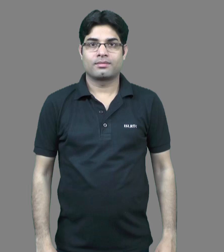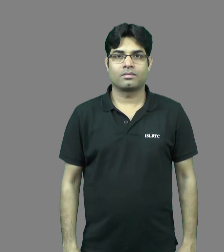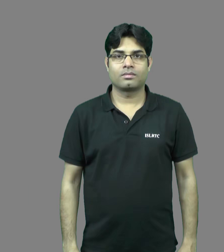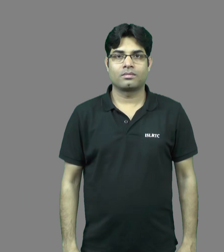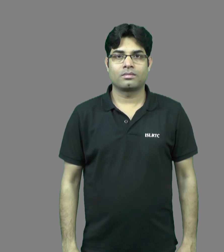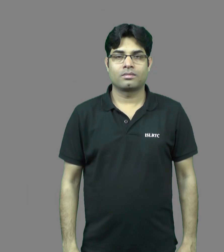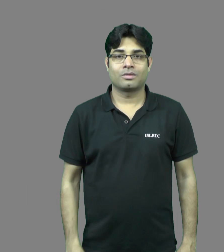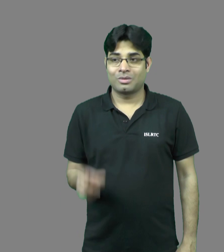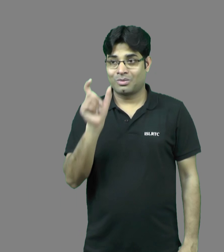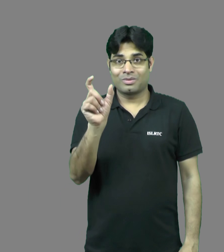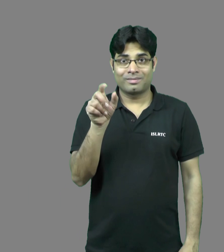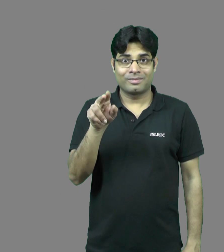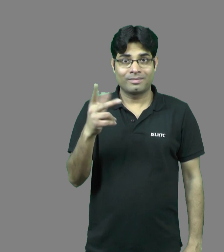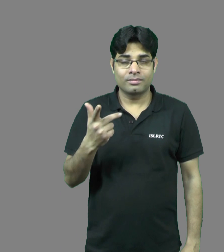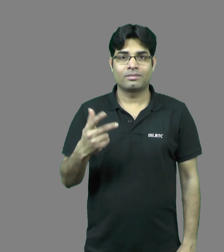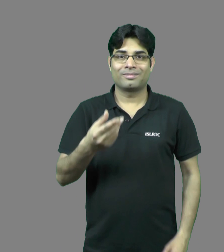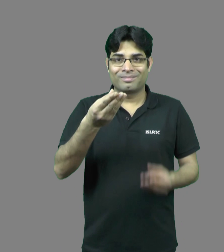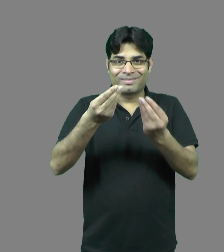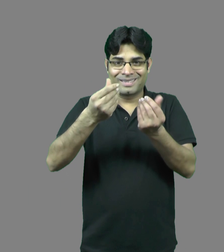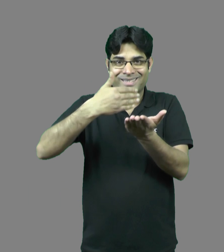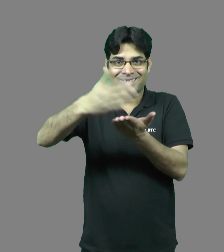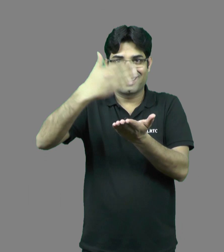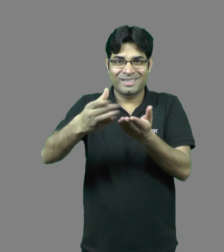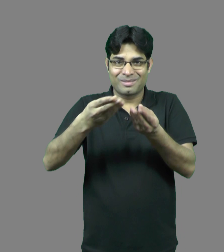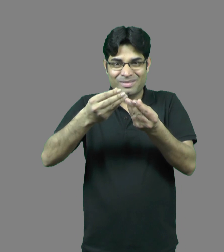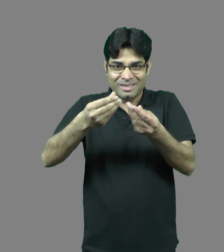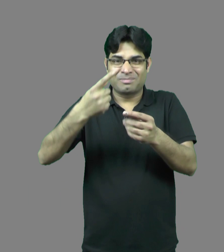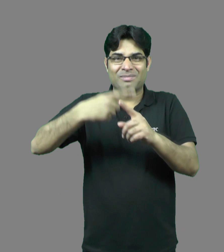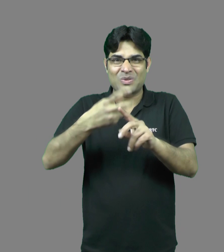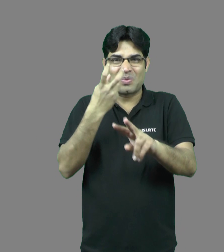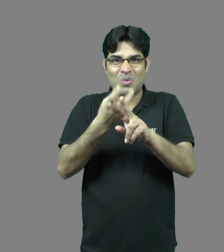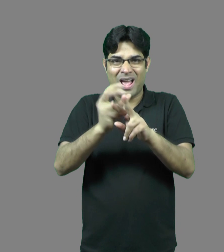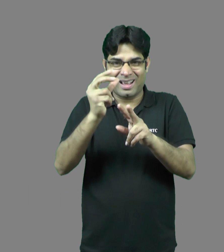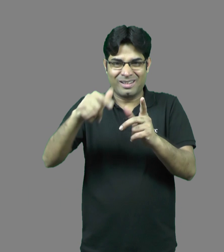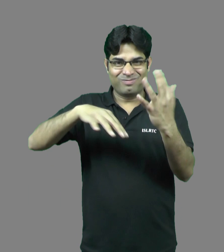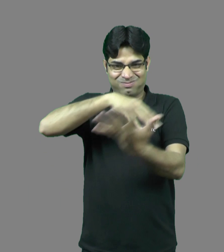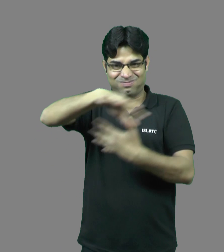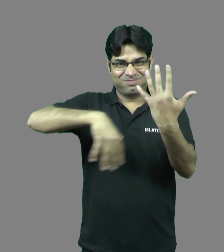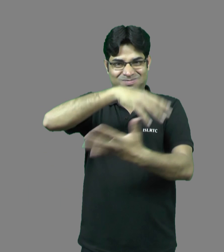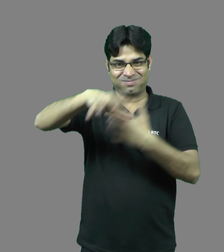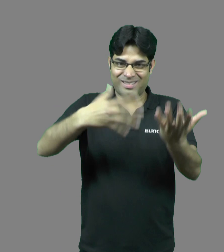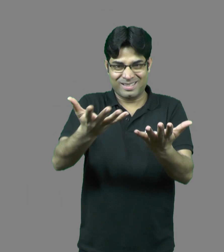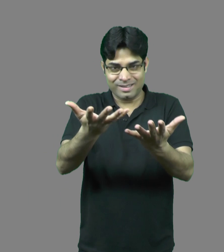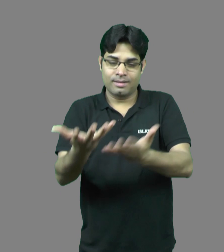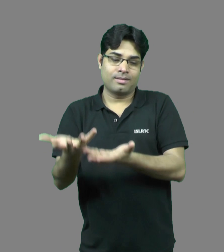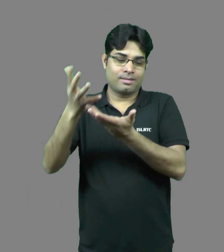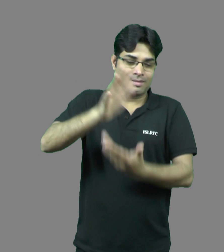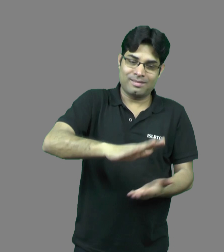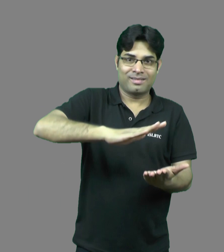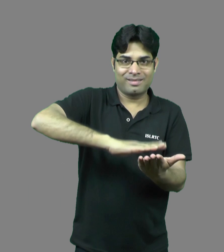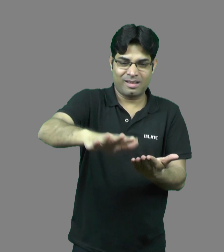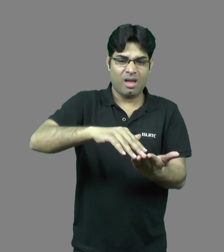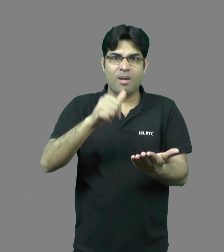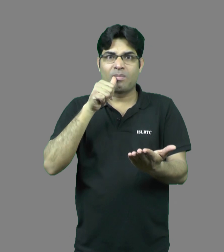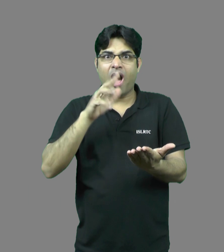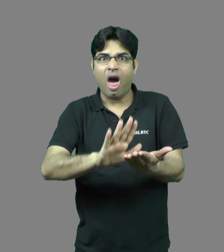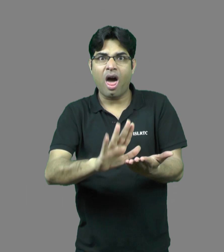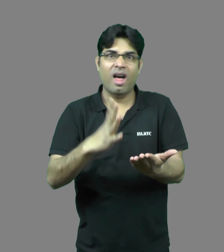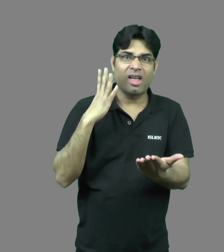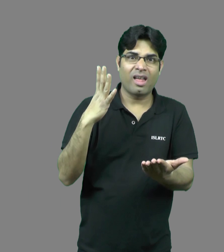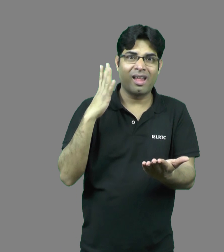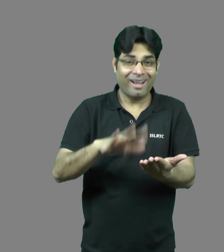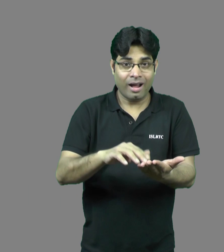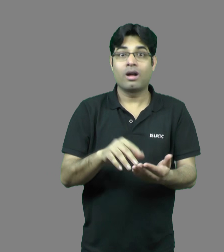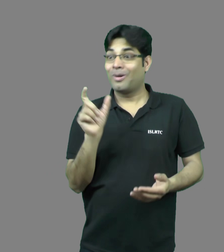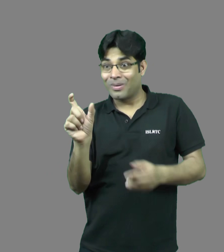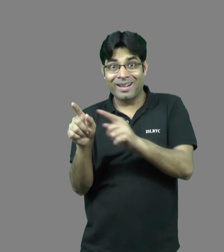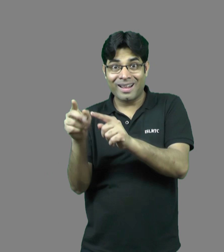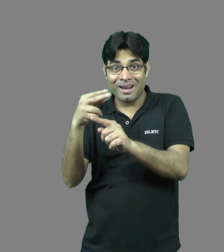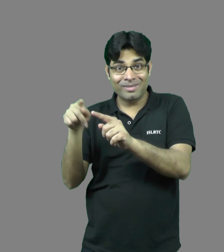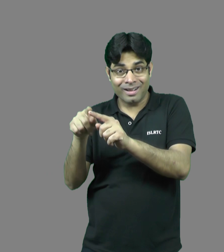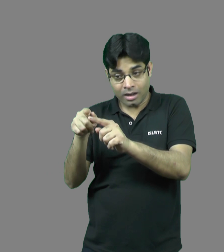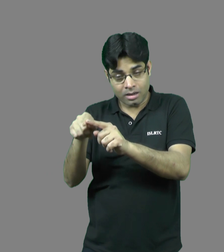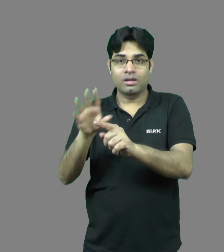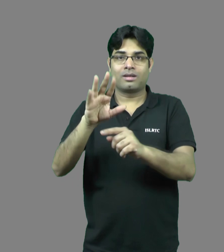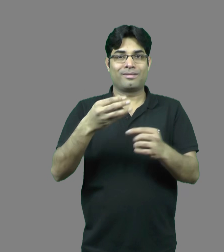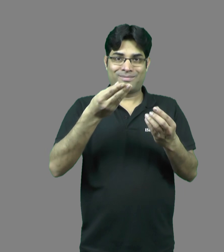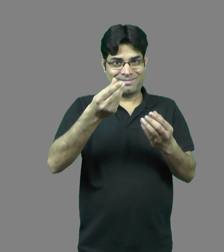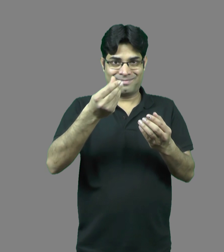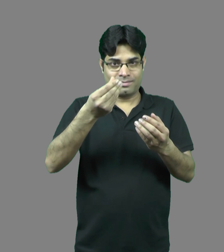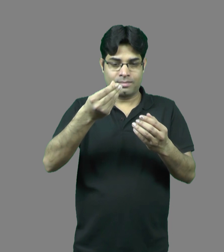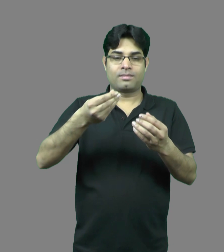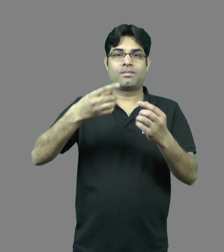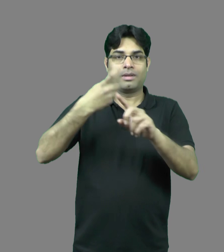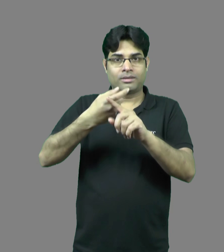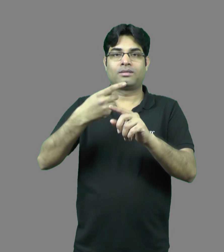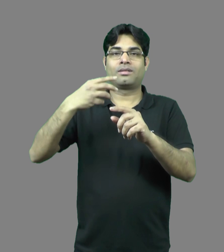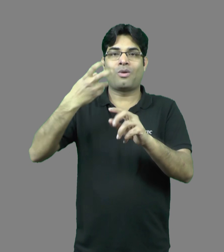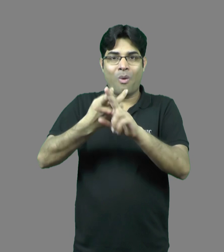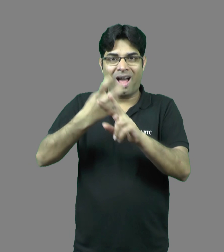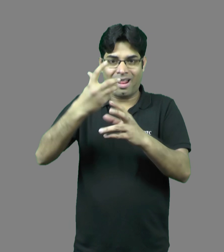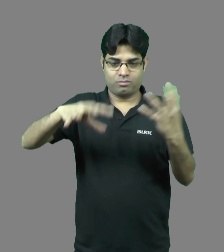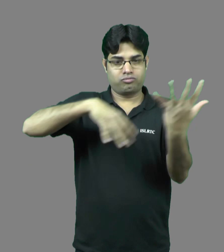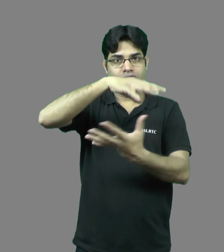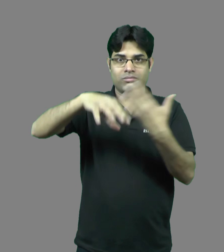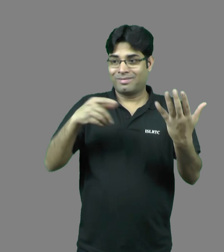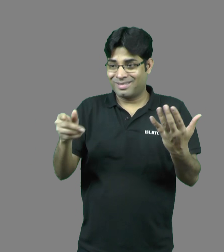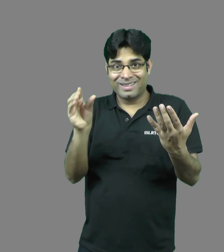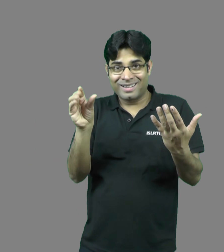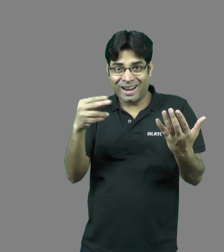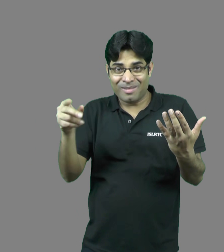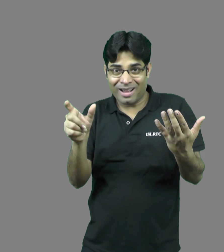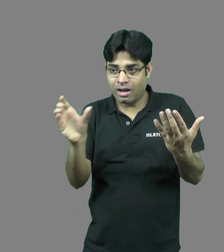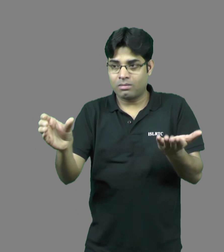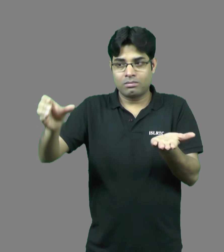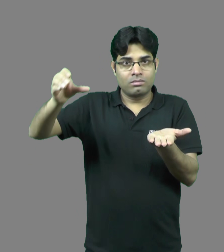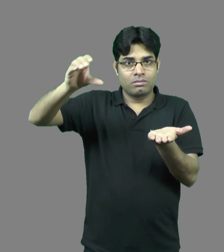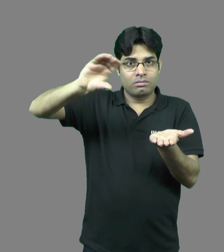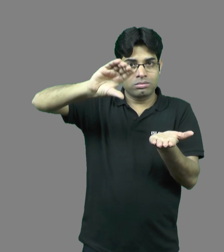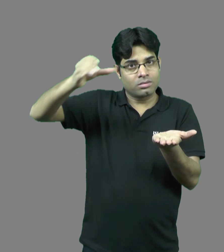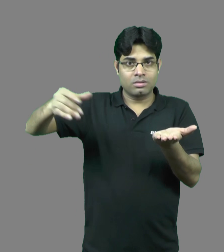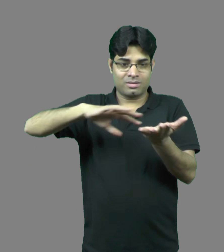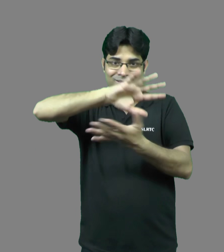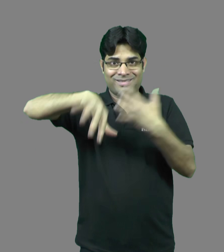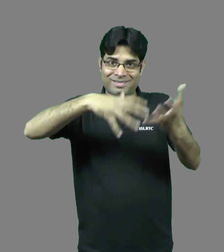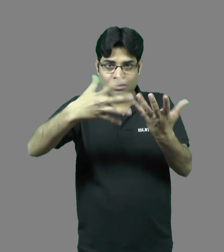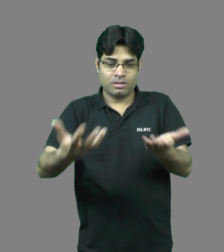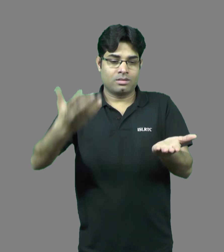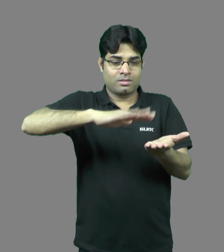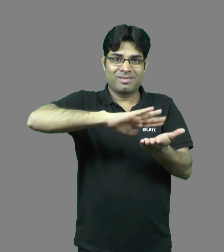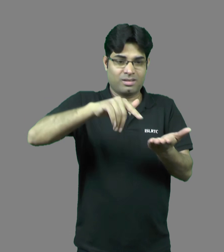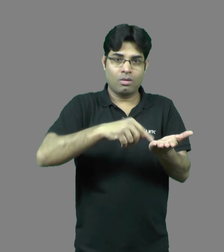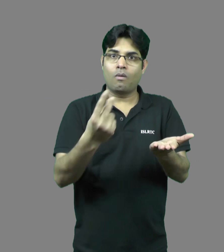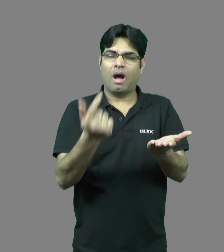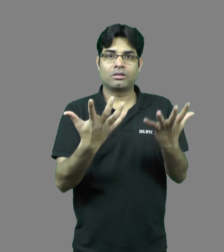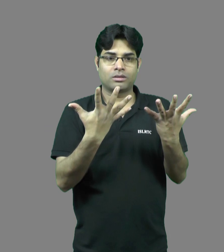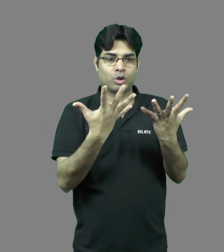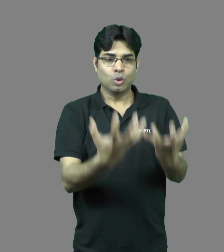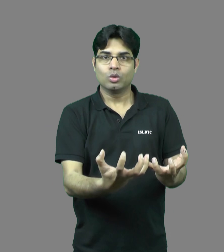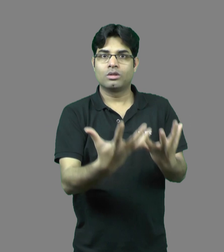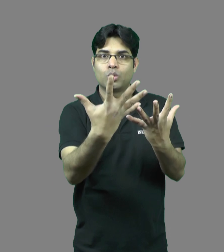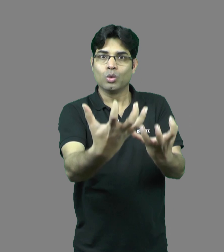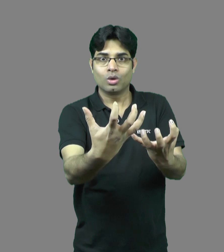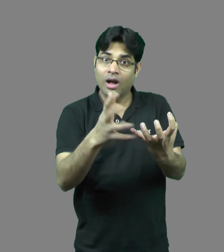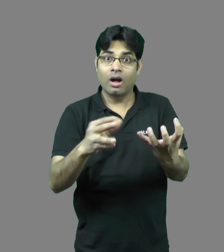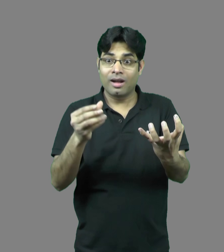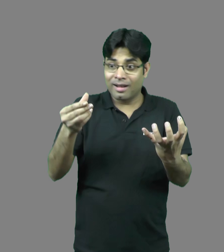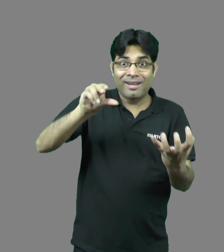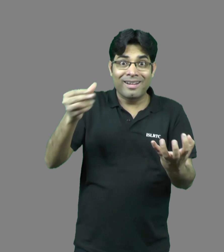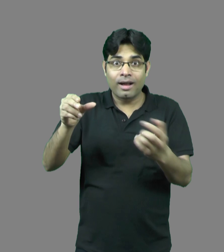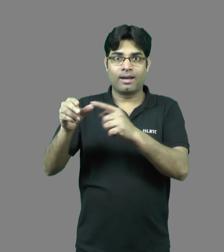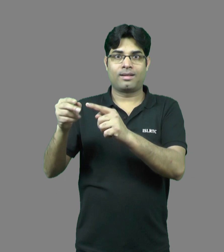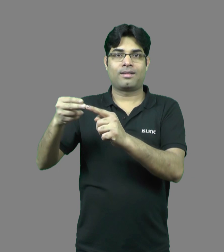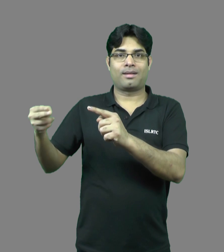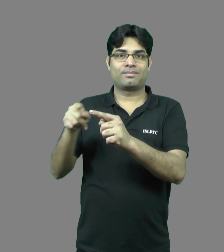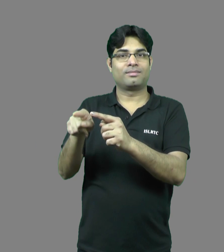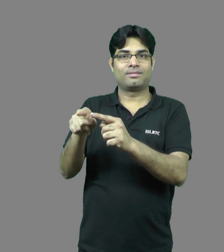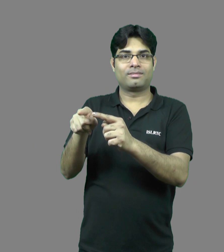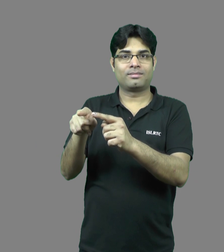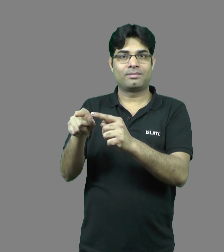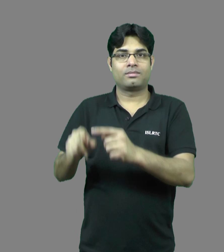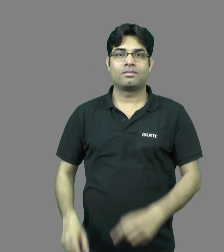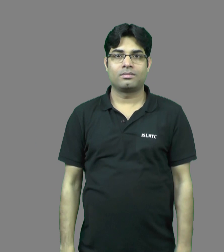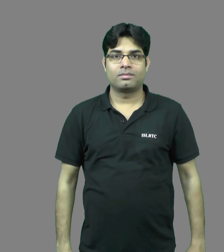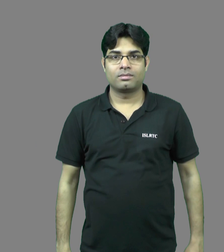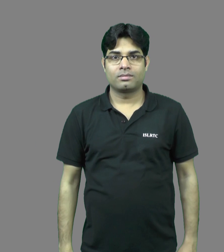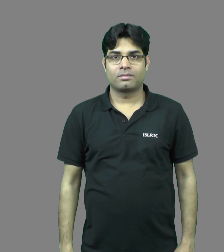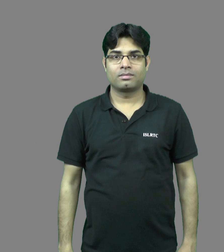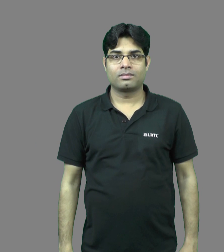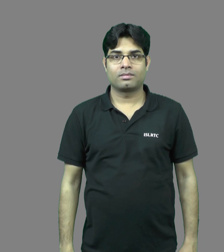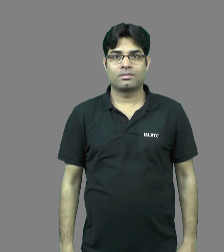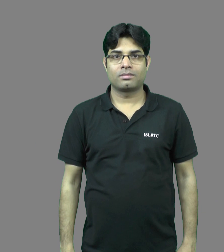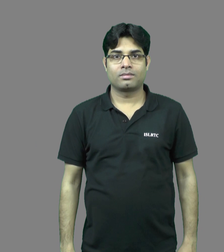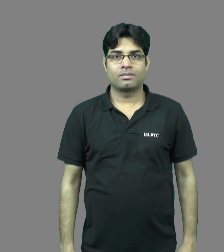Admixtures